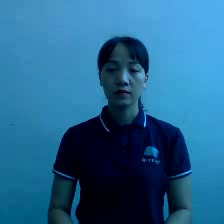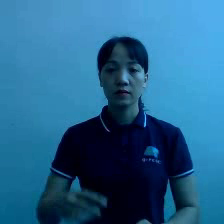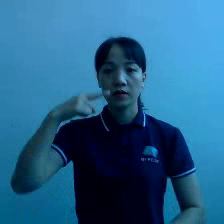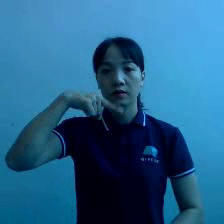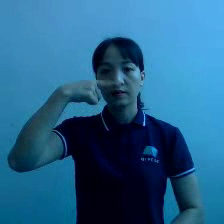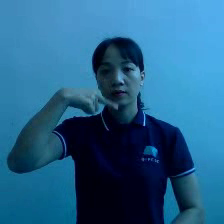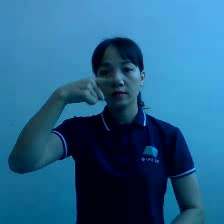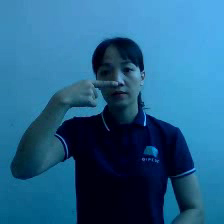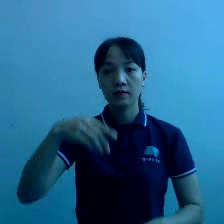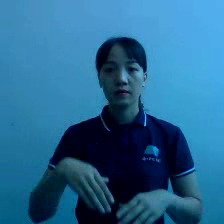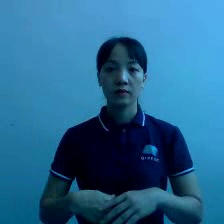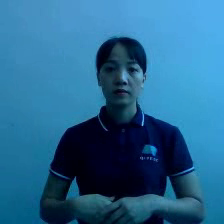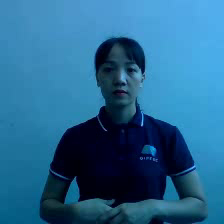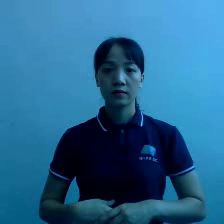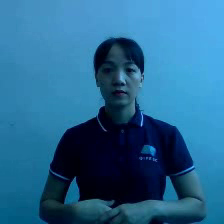Nói